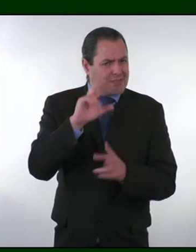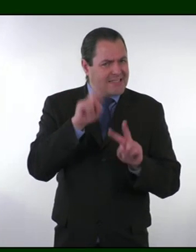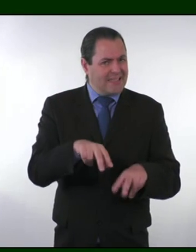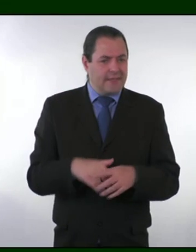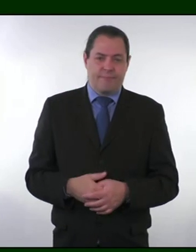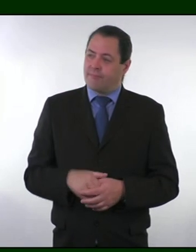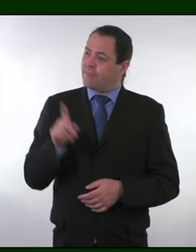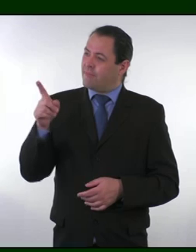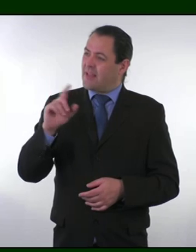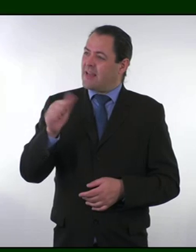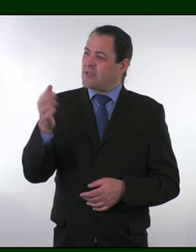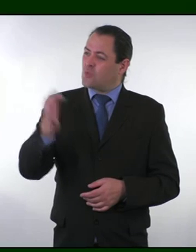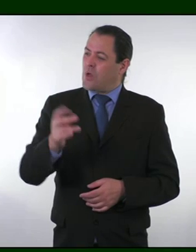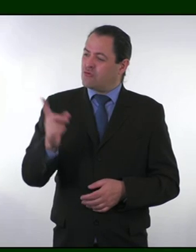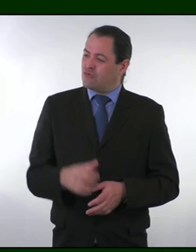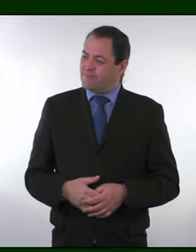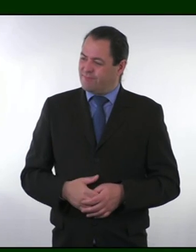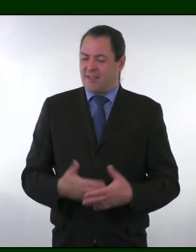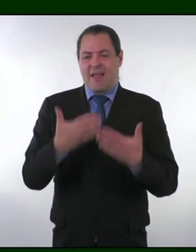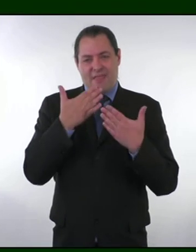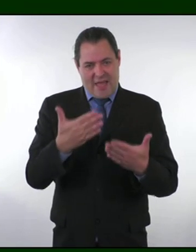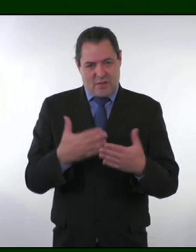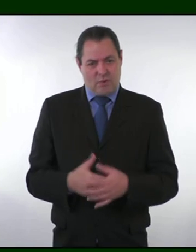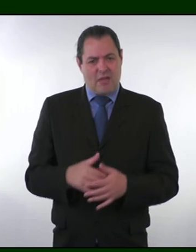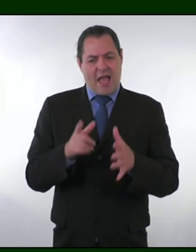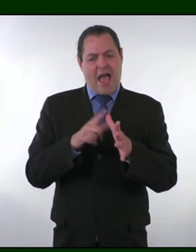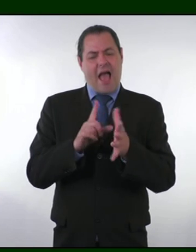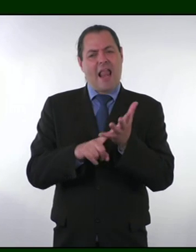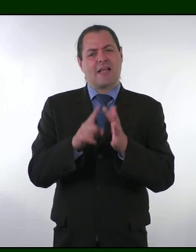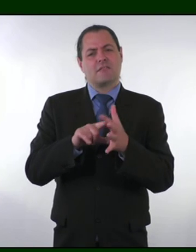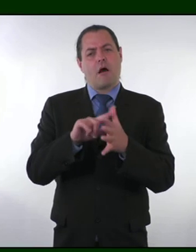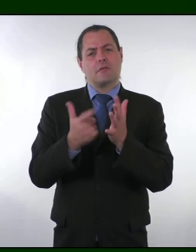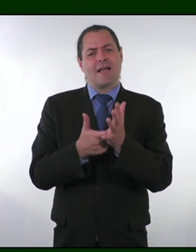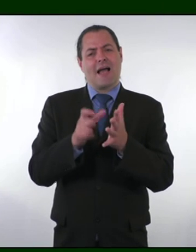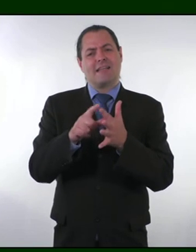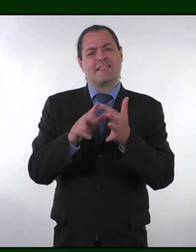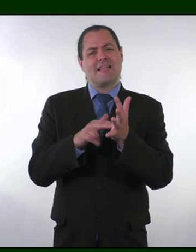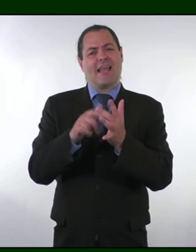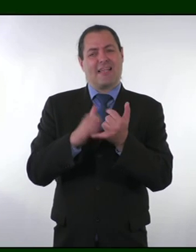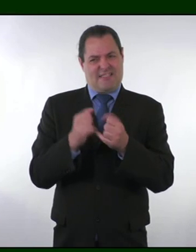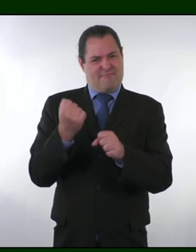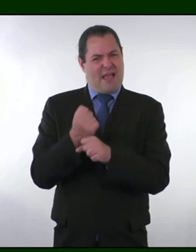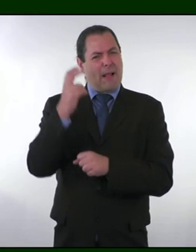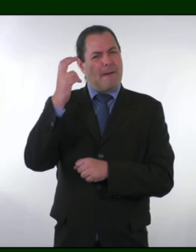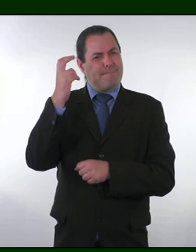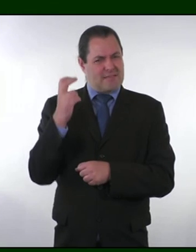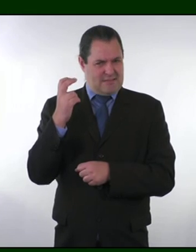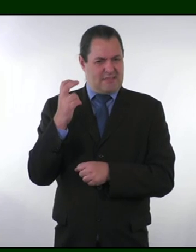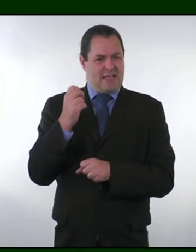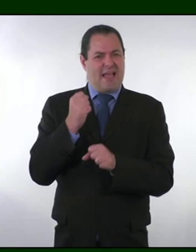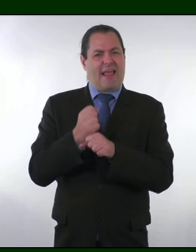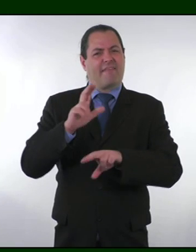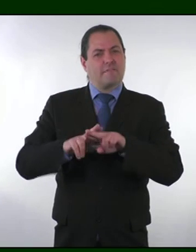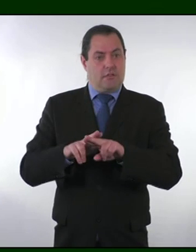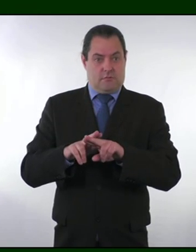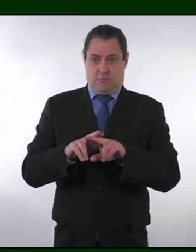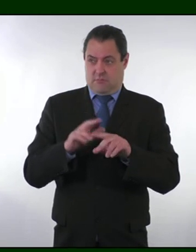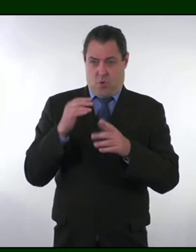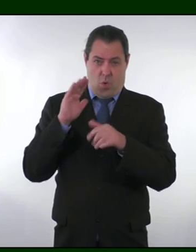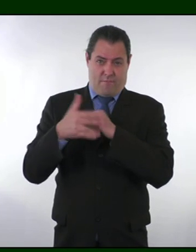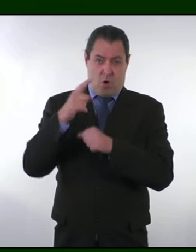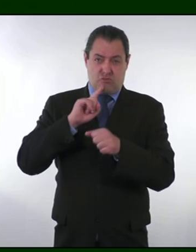AngelaRichardsonAlexander Dennis has been manufacturing buses in Guildford for more than 100 years, with exciting new low and zero emission vehicles.